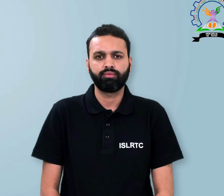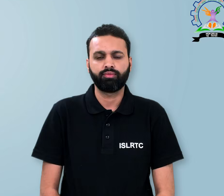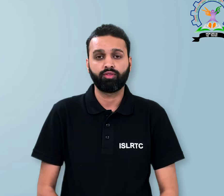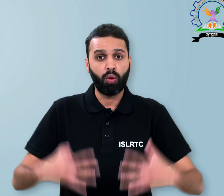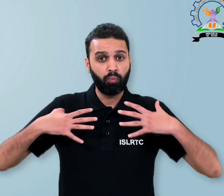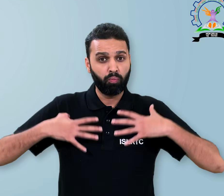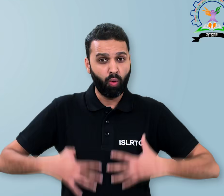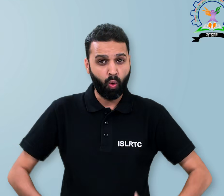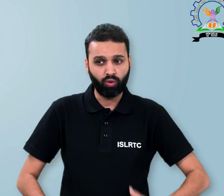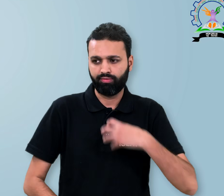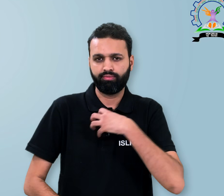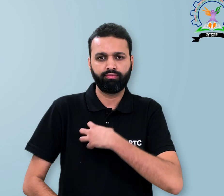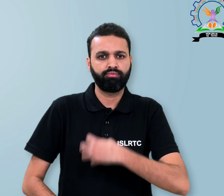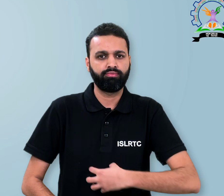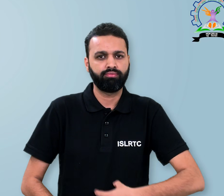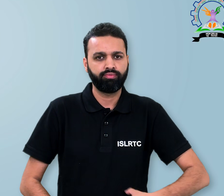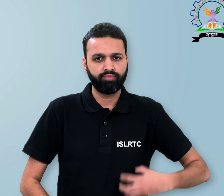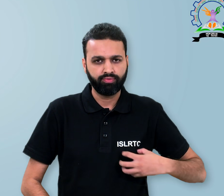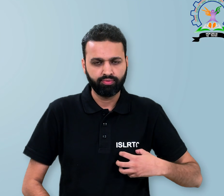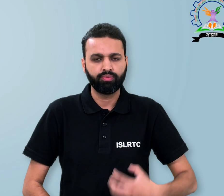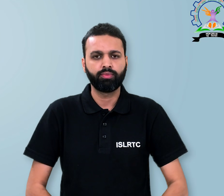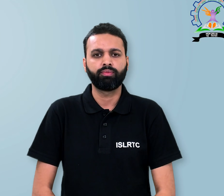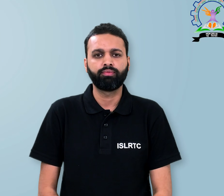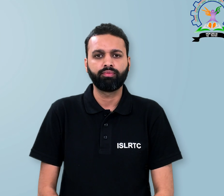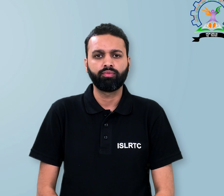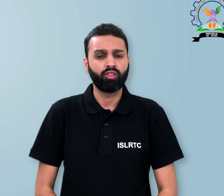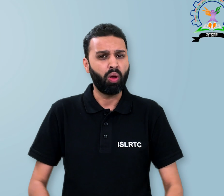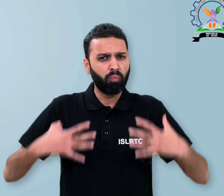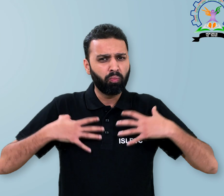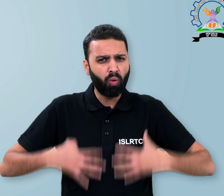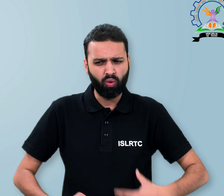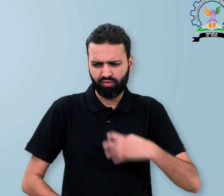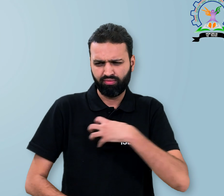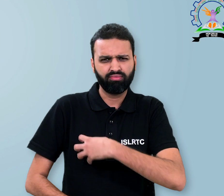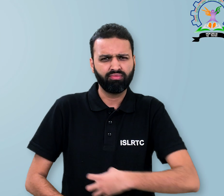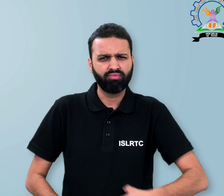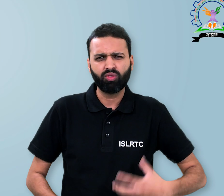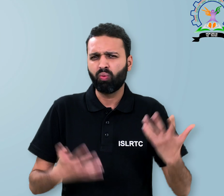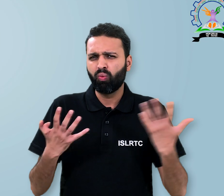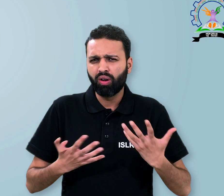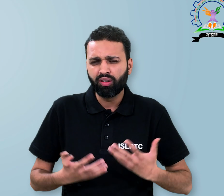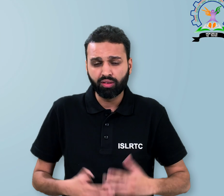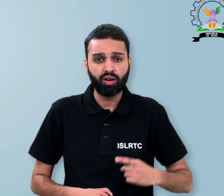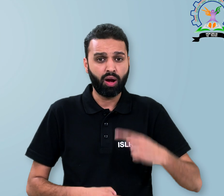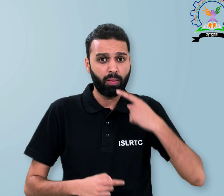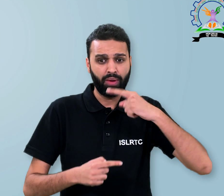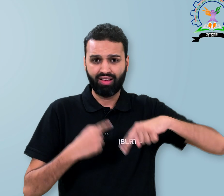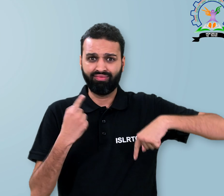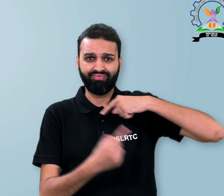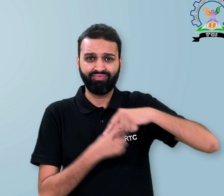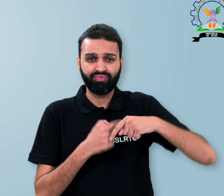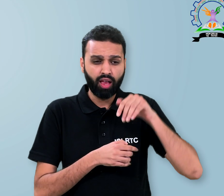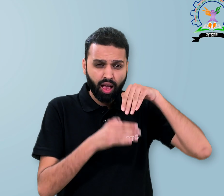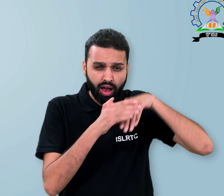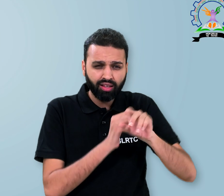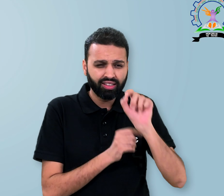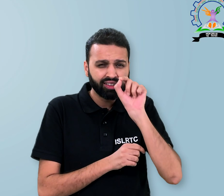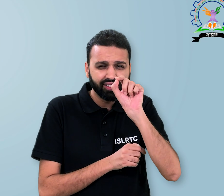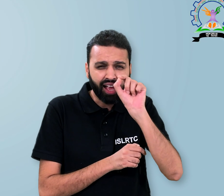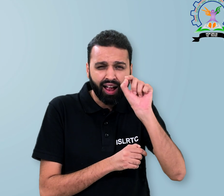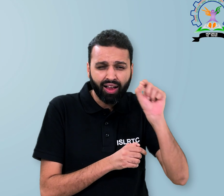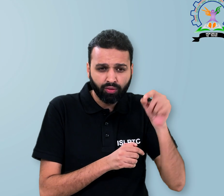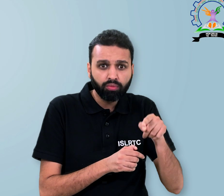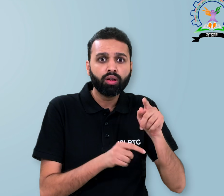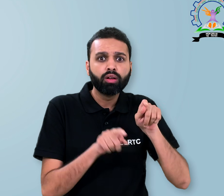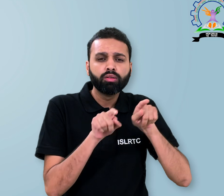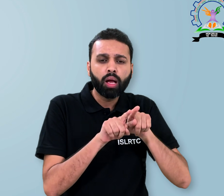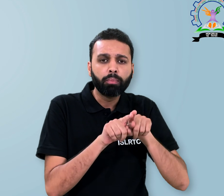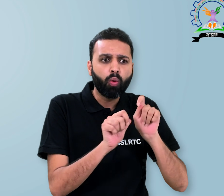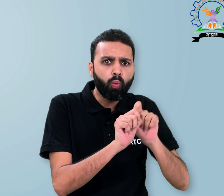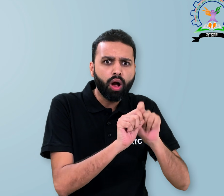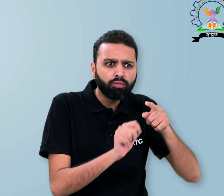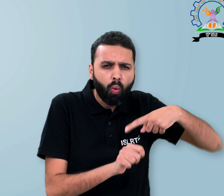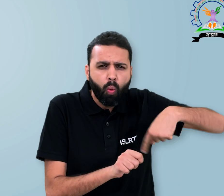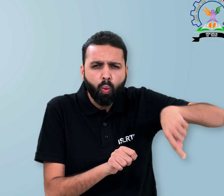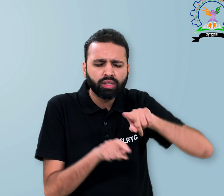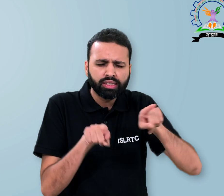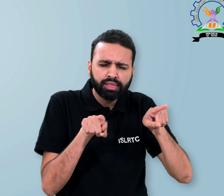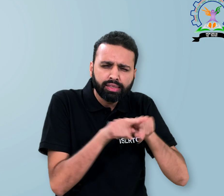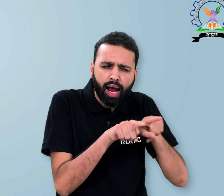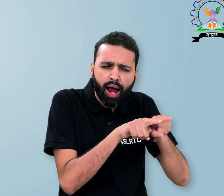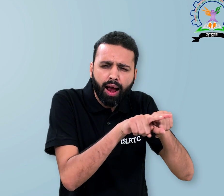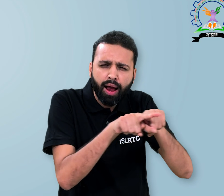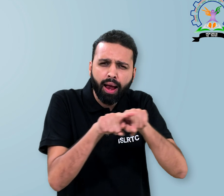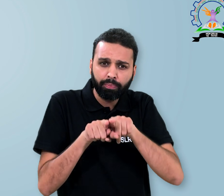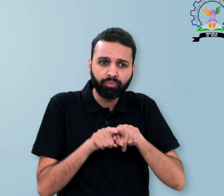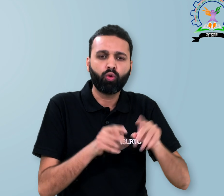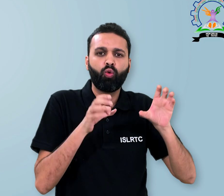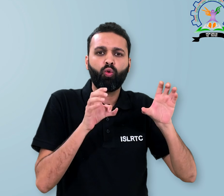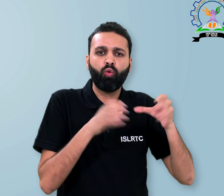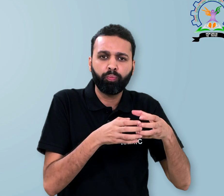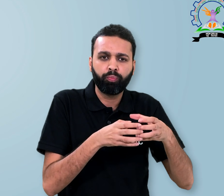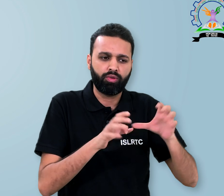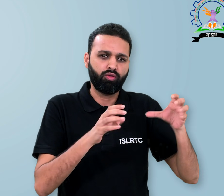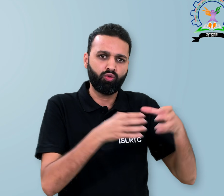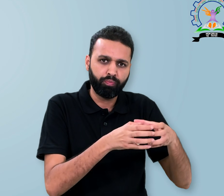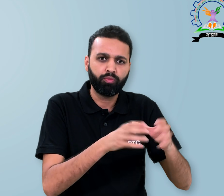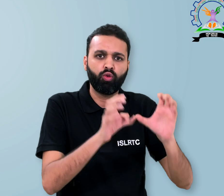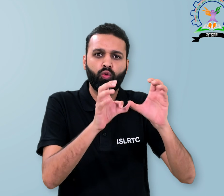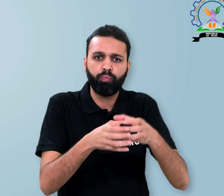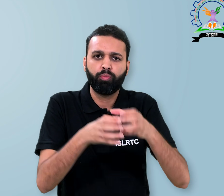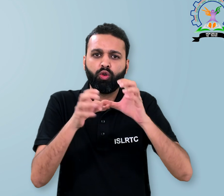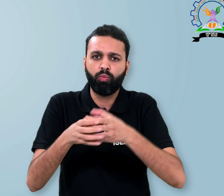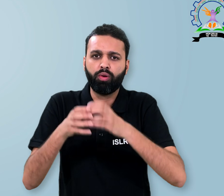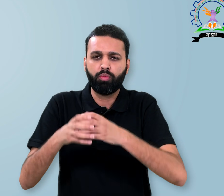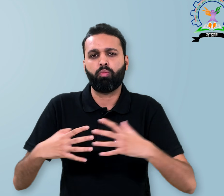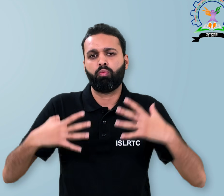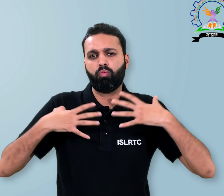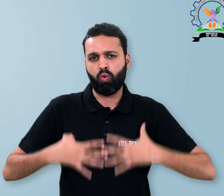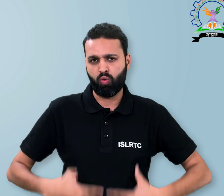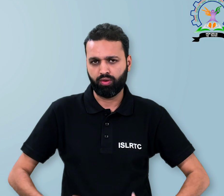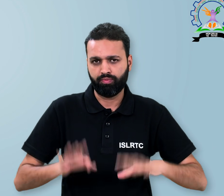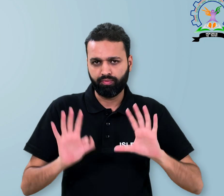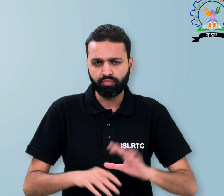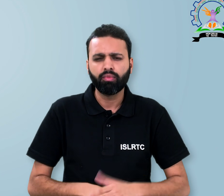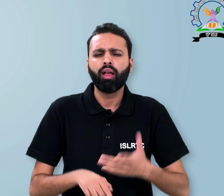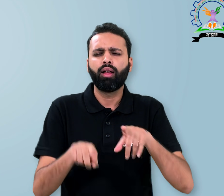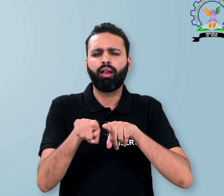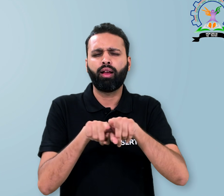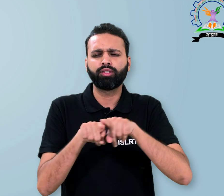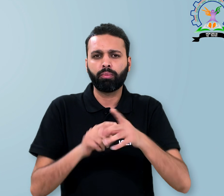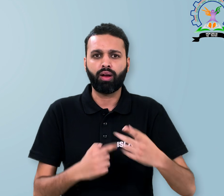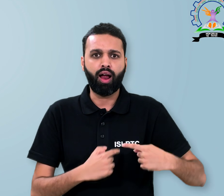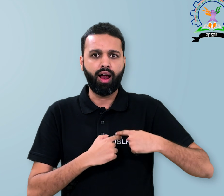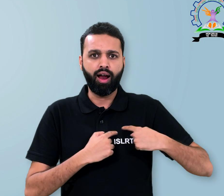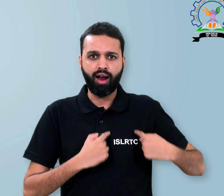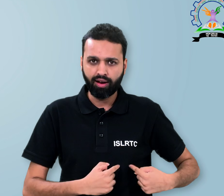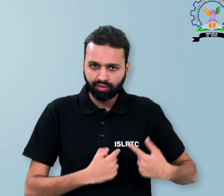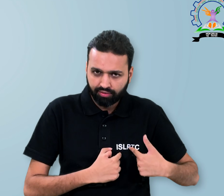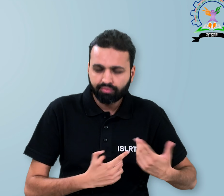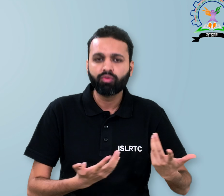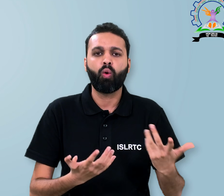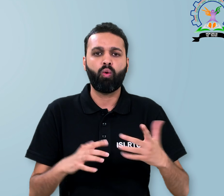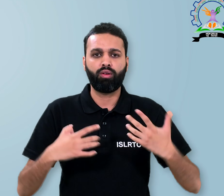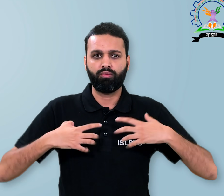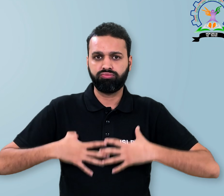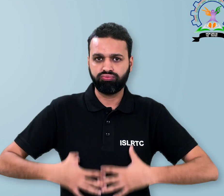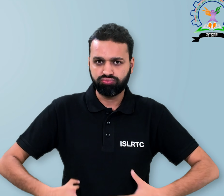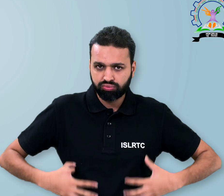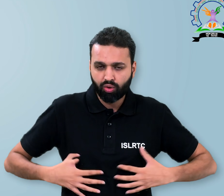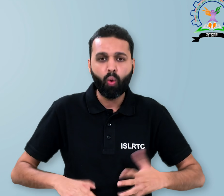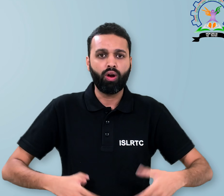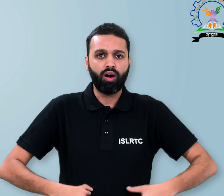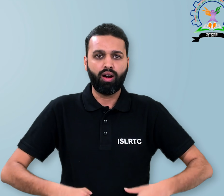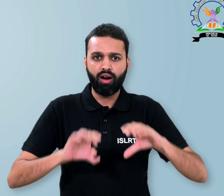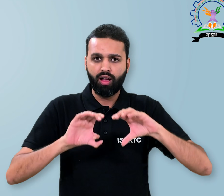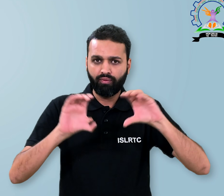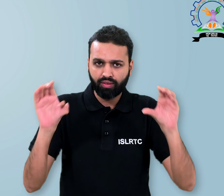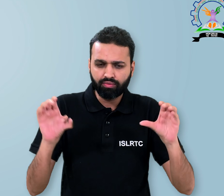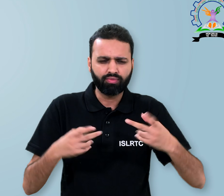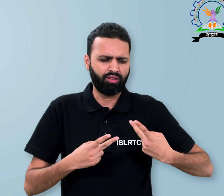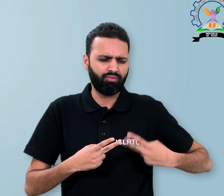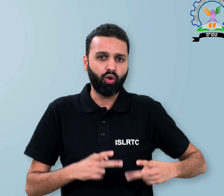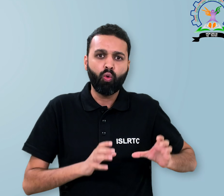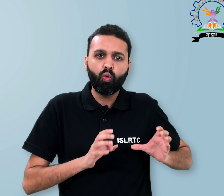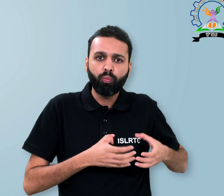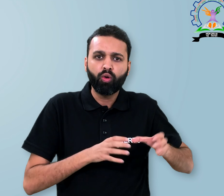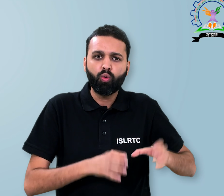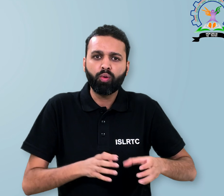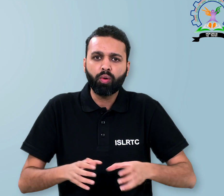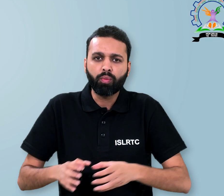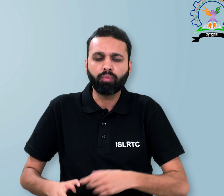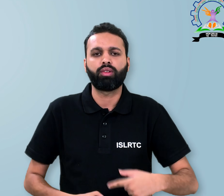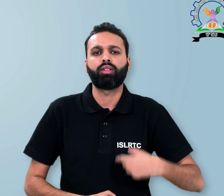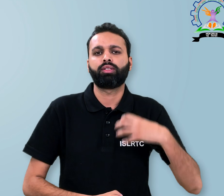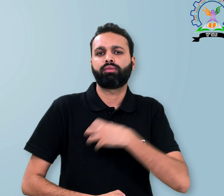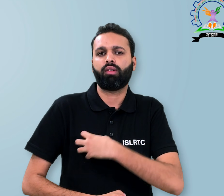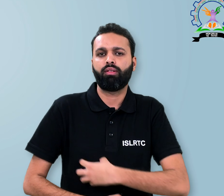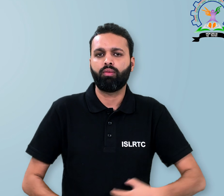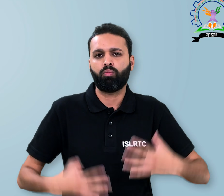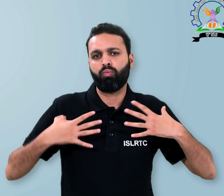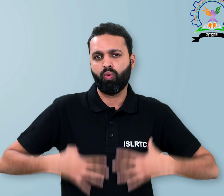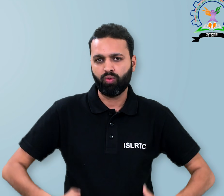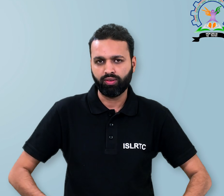Organ An organ is defined as the group of tissues that perform a specific function in the body. Some examples of organs are the heart, lungs, kidneys, etc